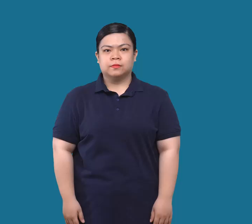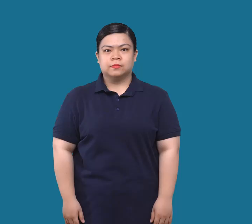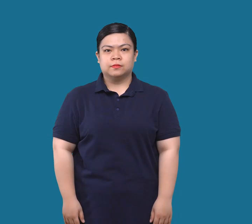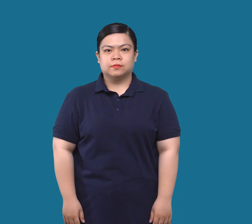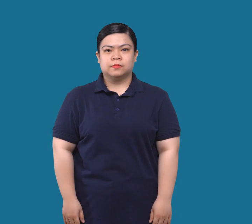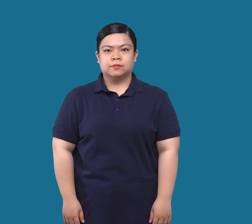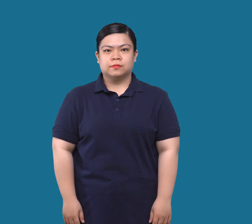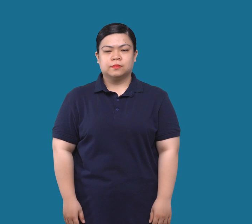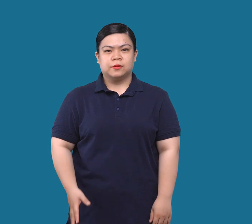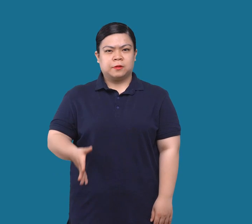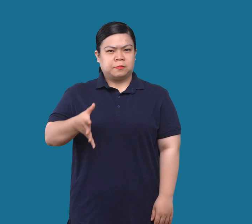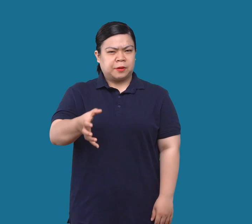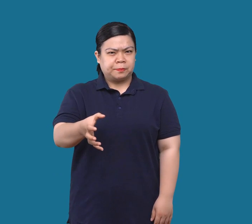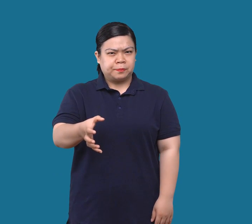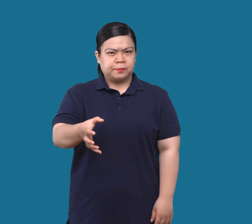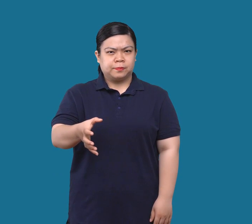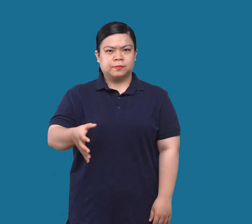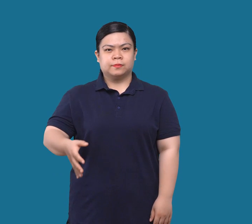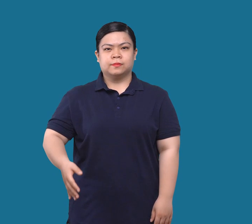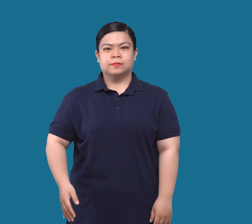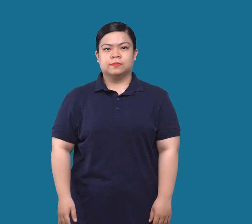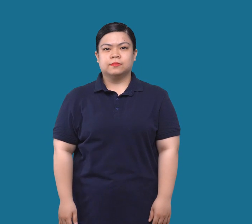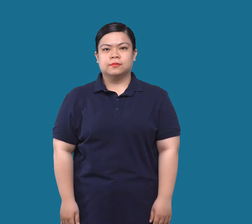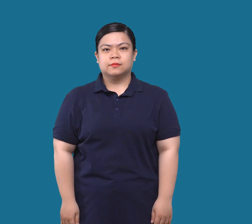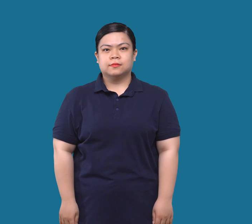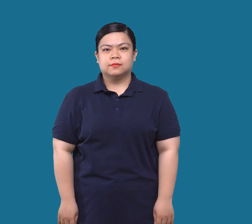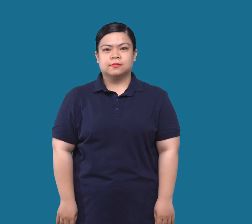nổ lốp xe